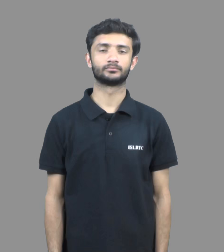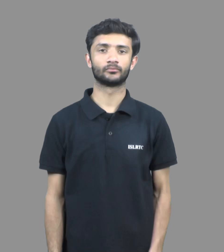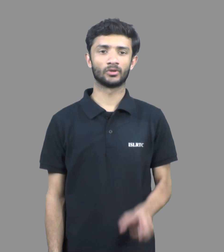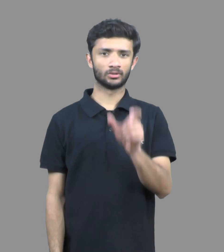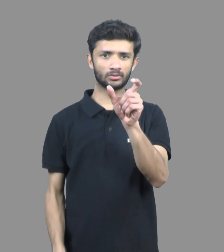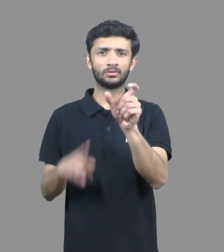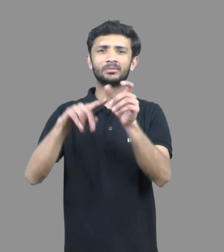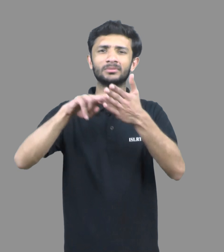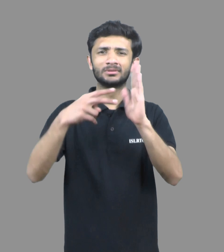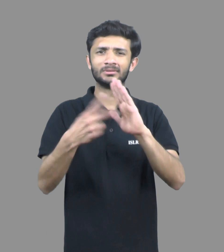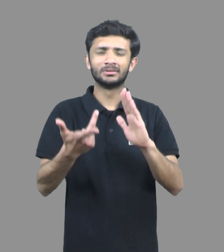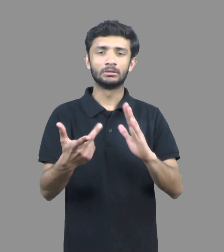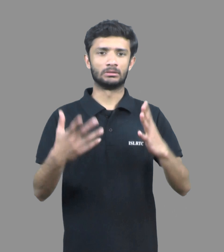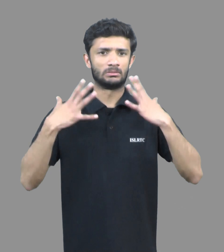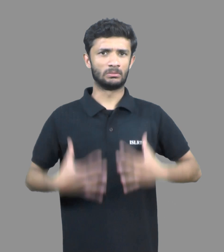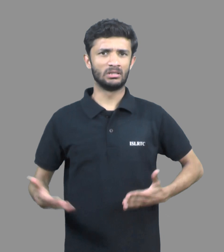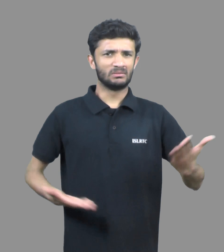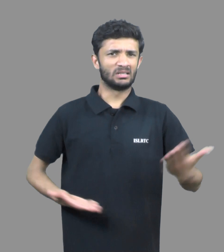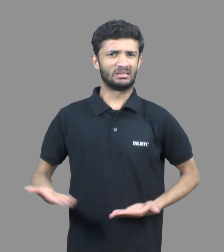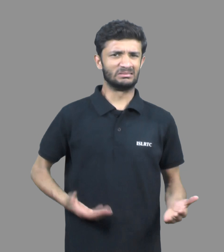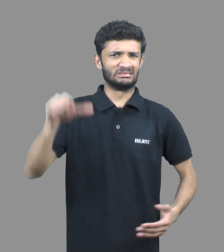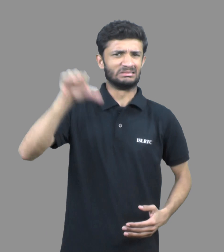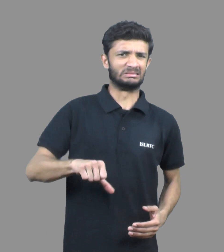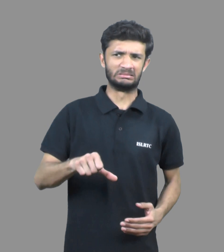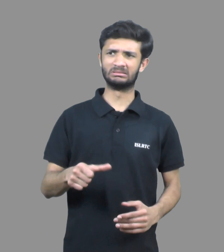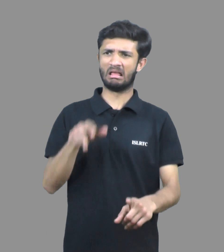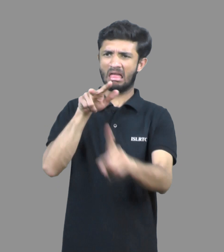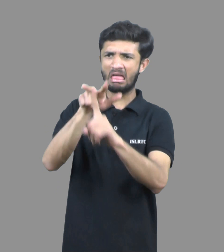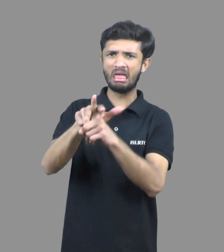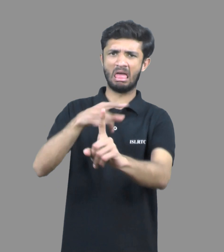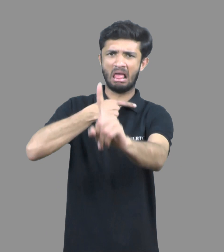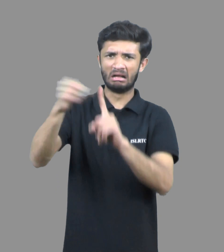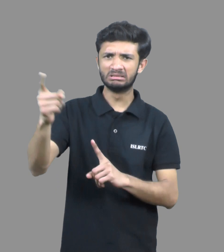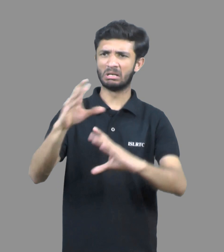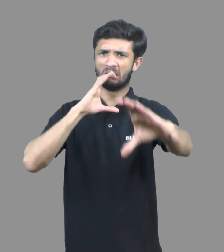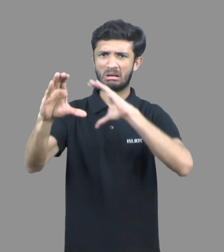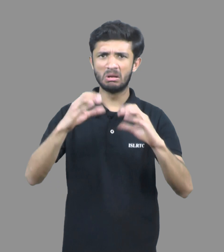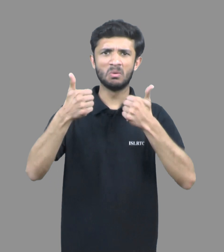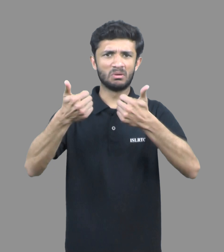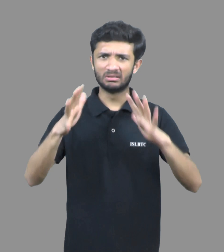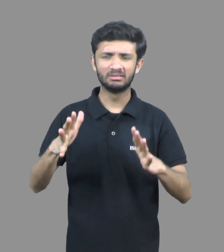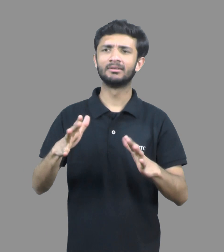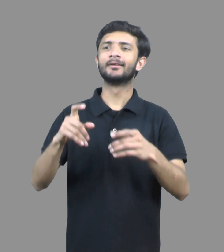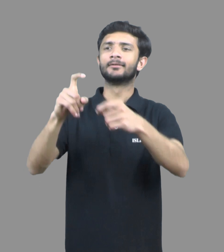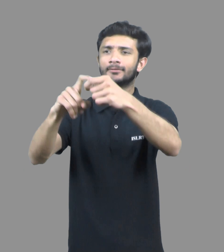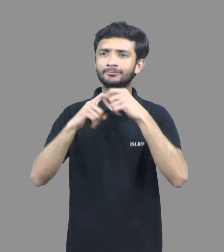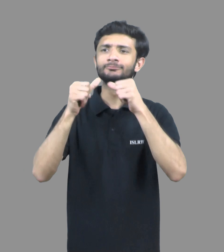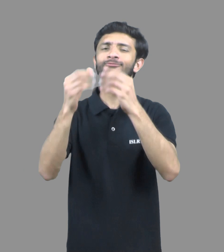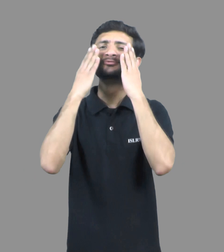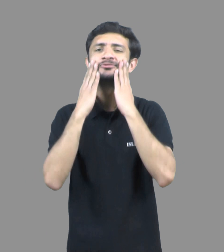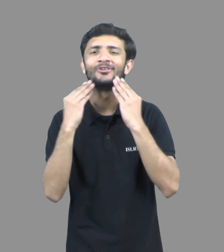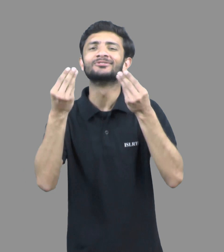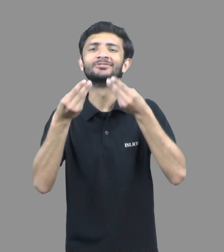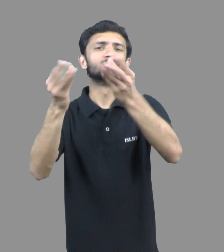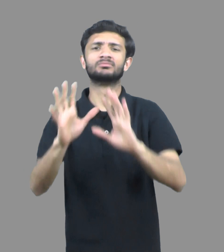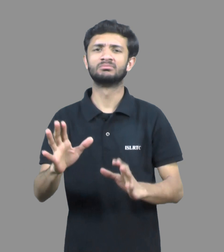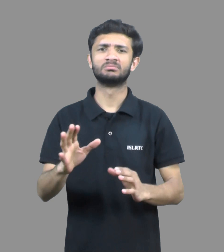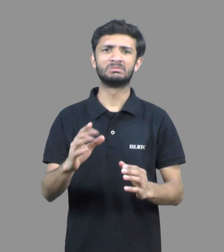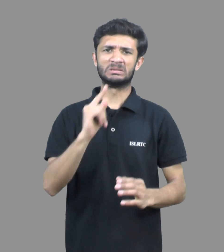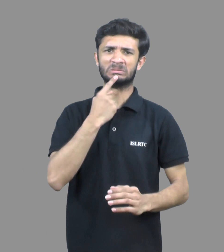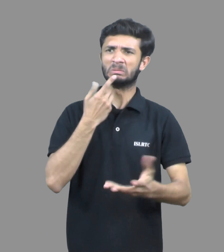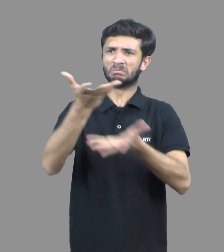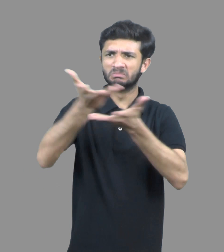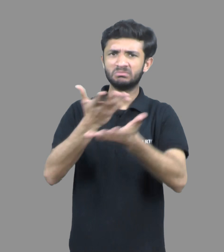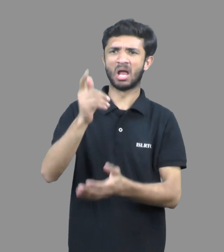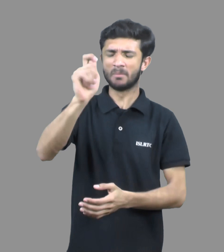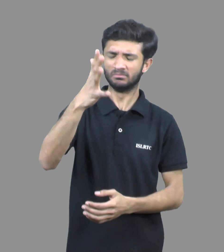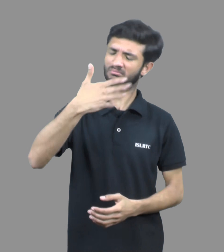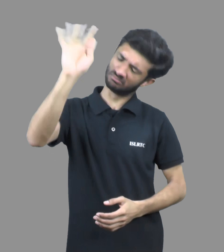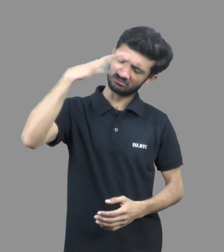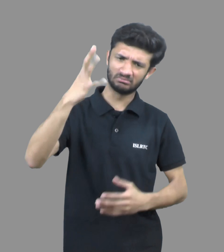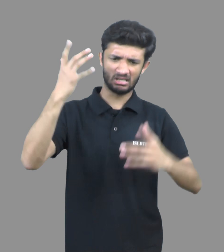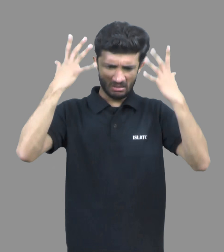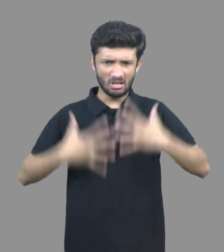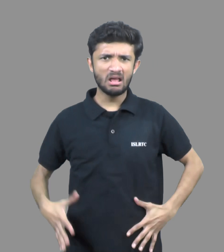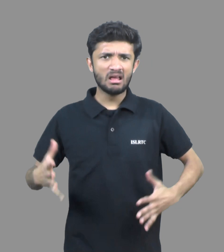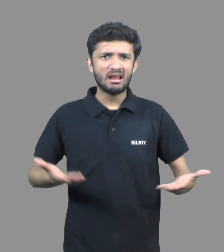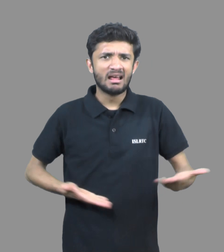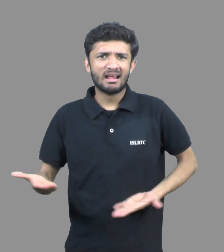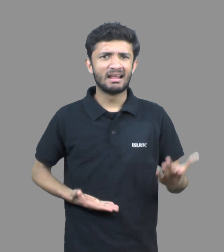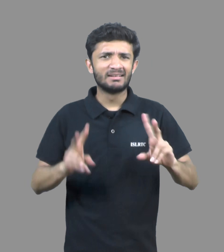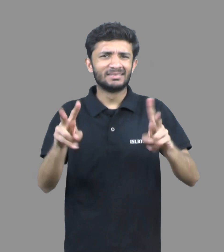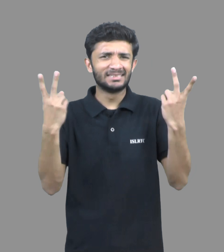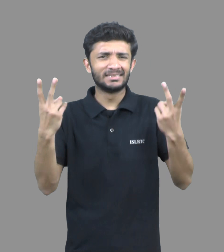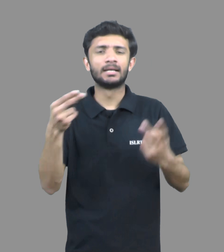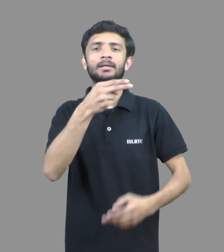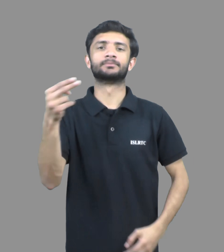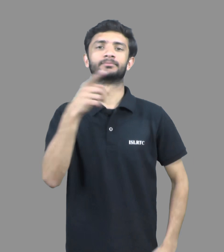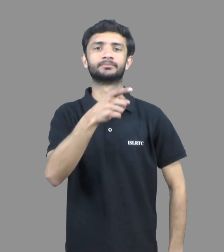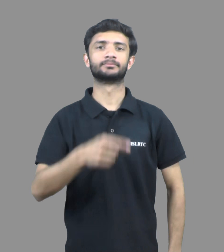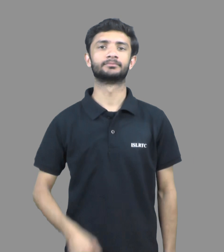Rude